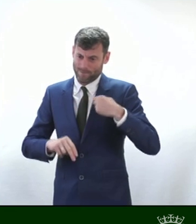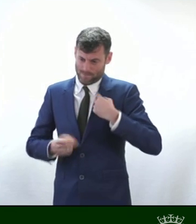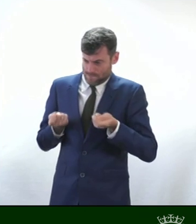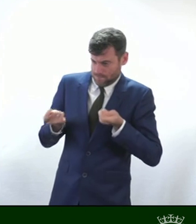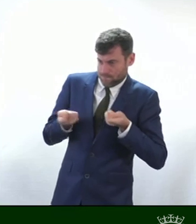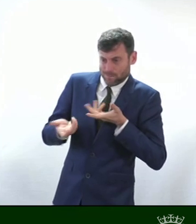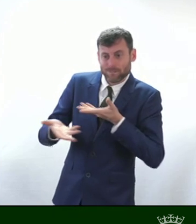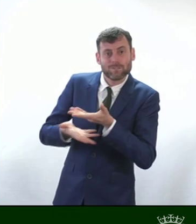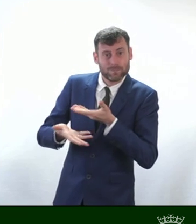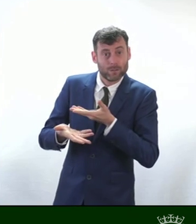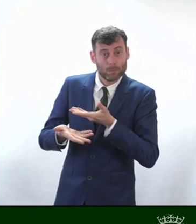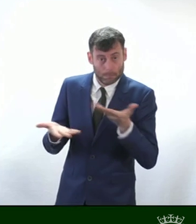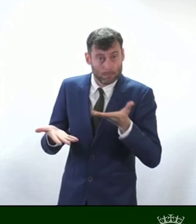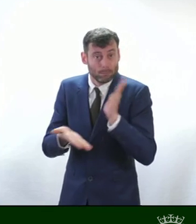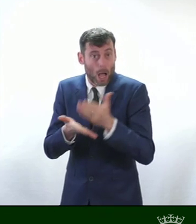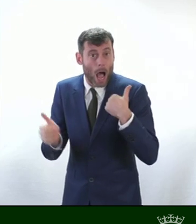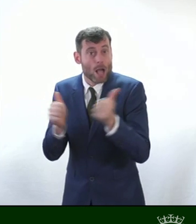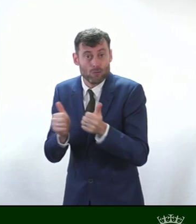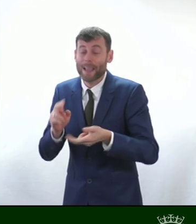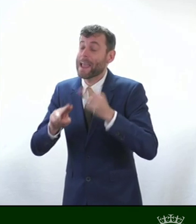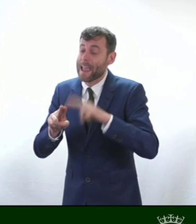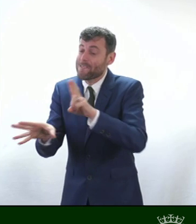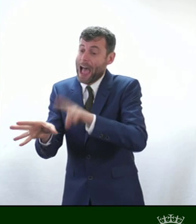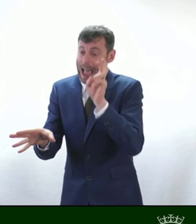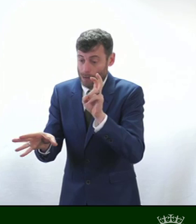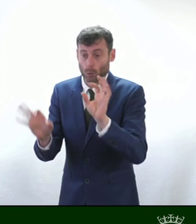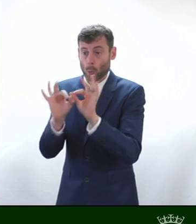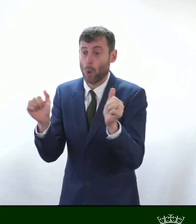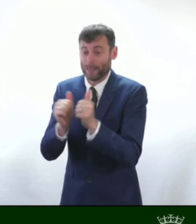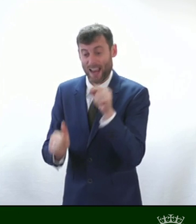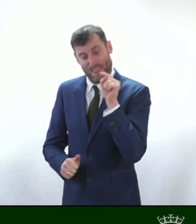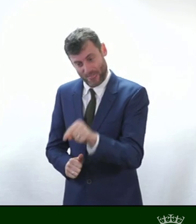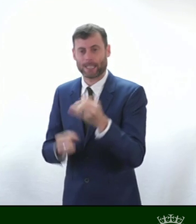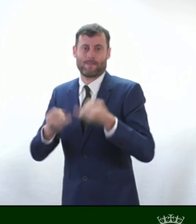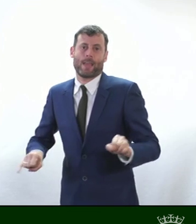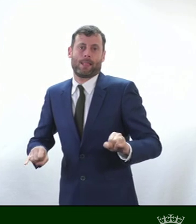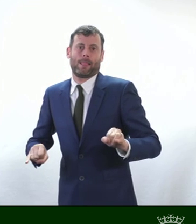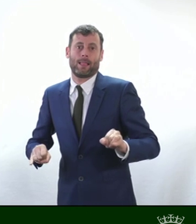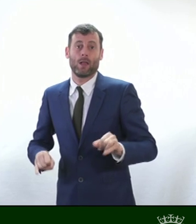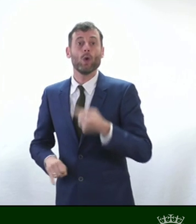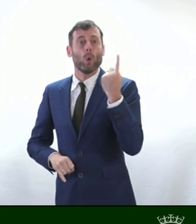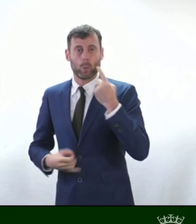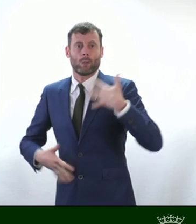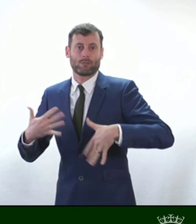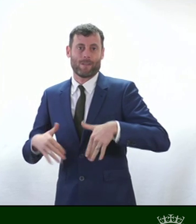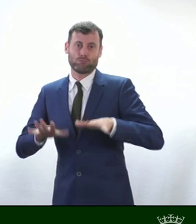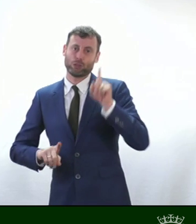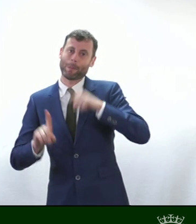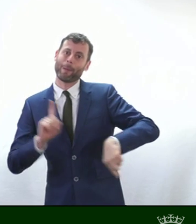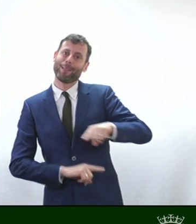It would be—it would be a total failure—and it will be the British people who pay the price.